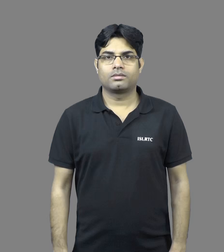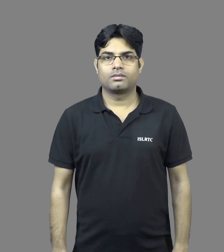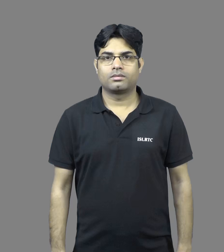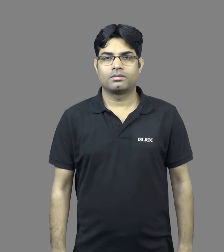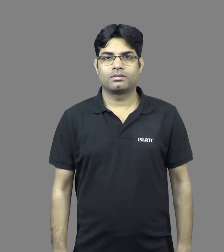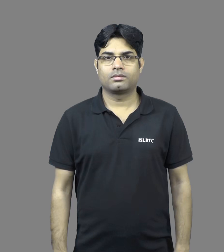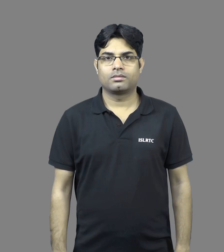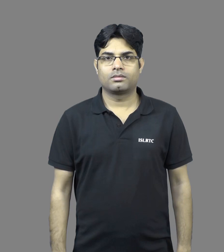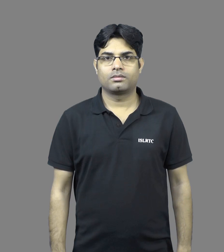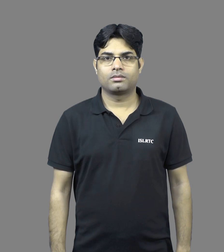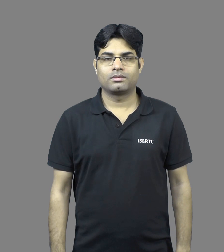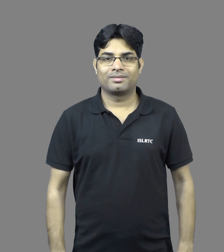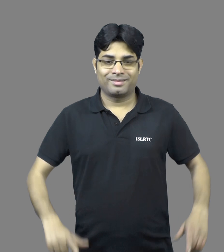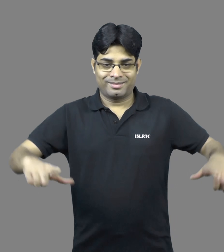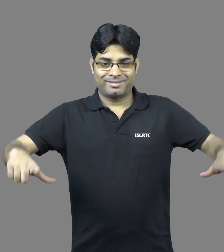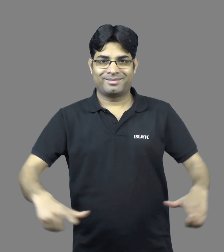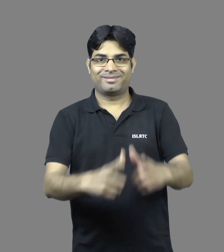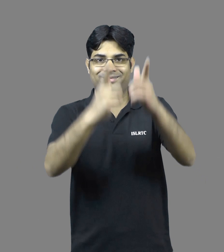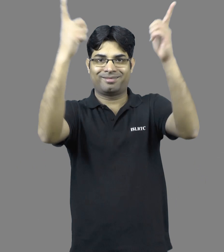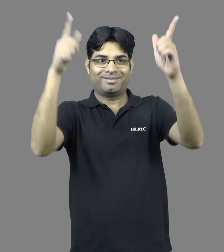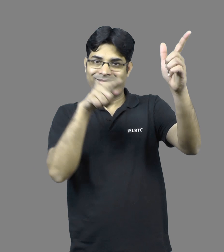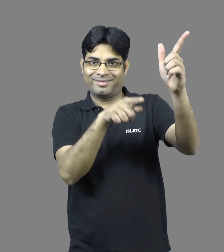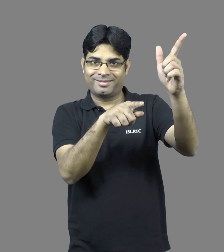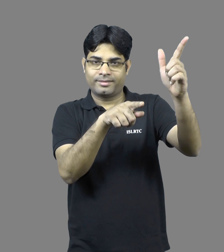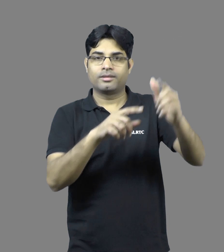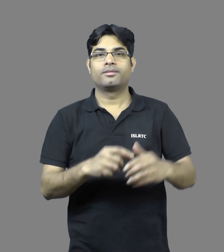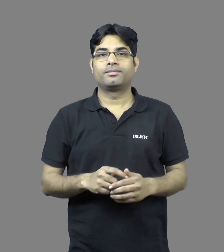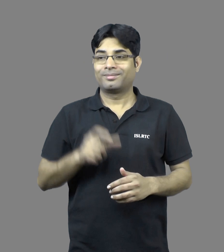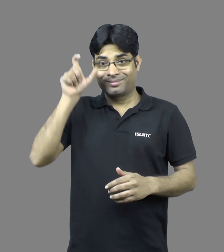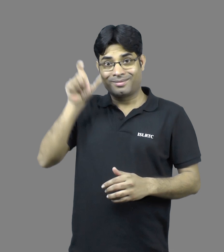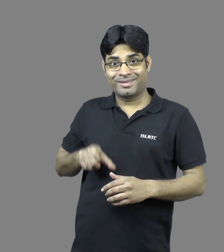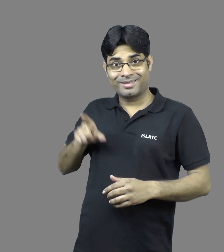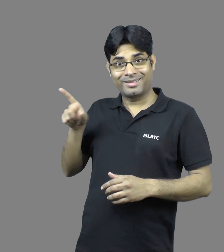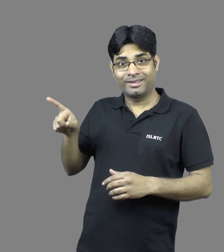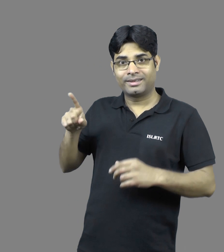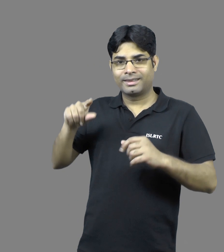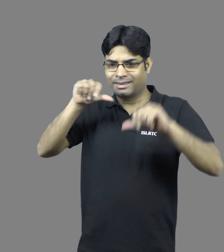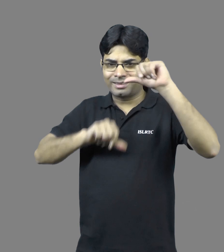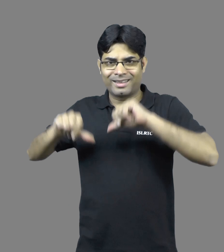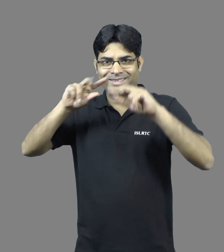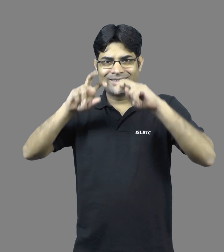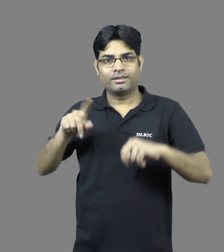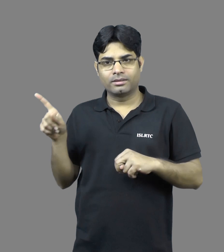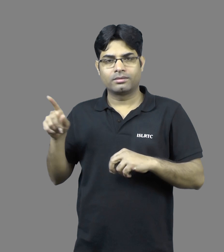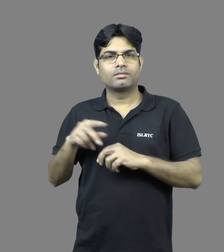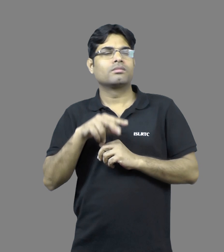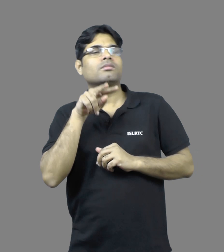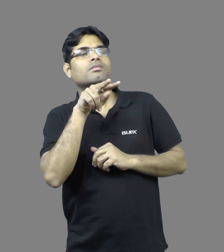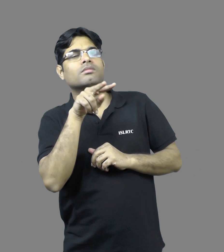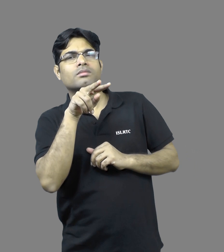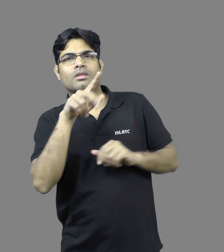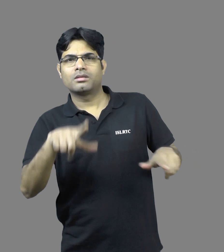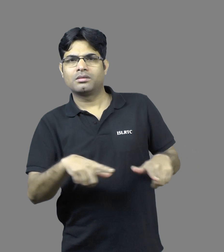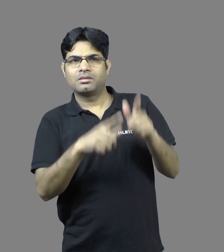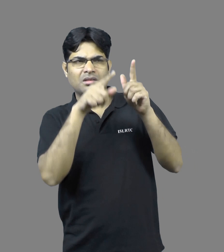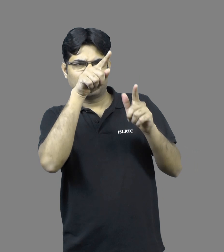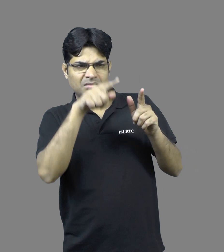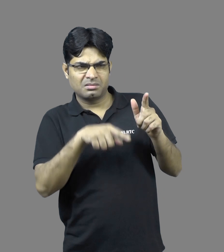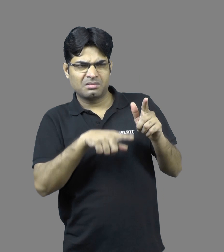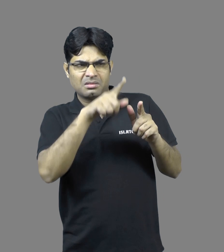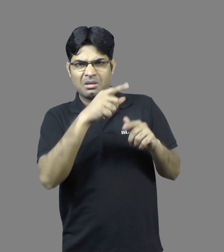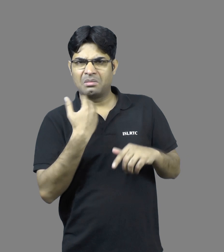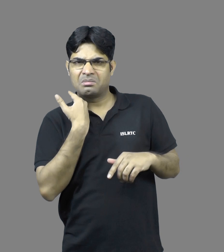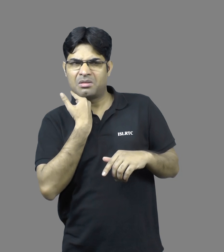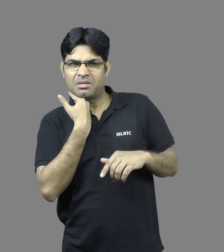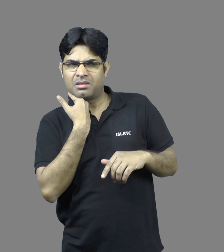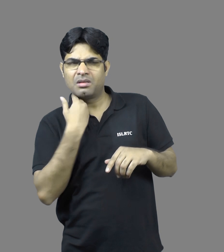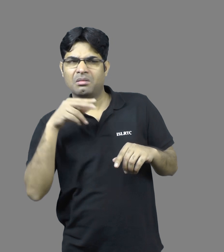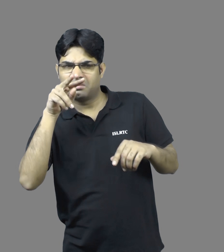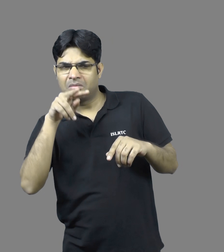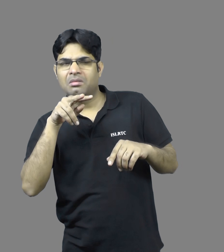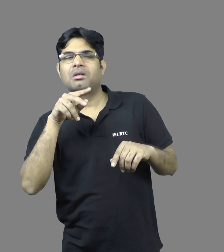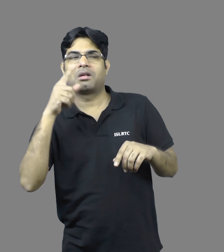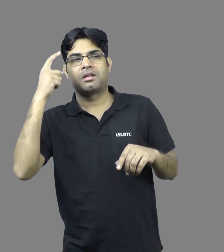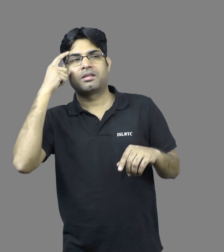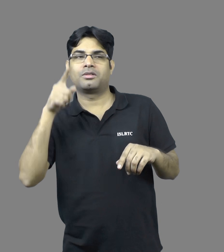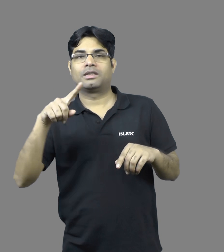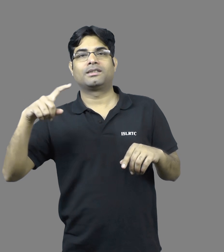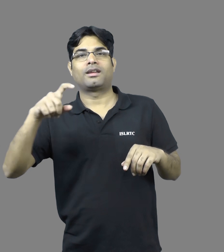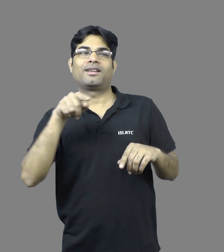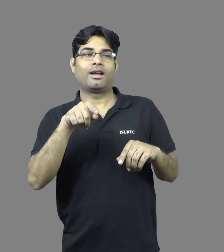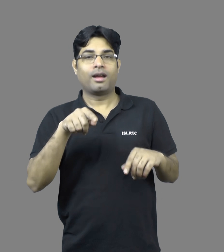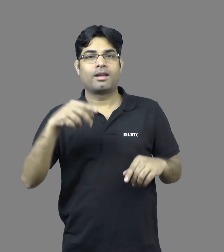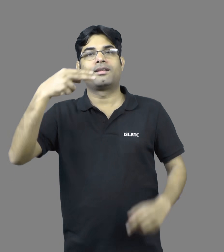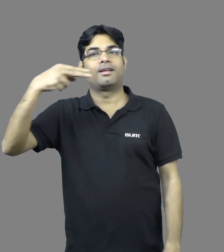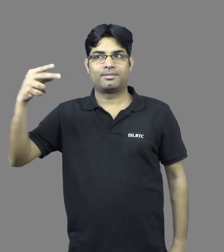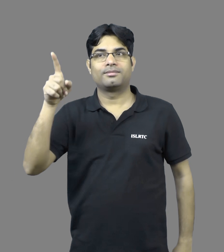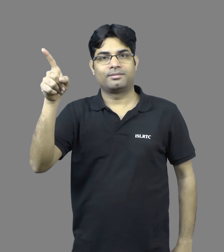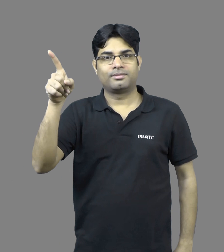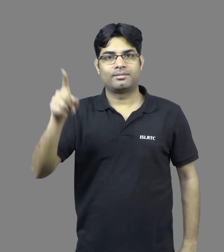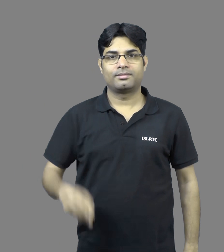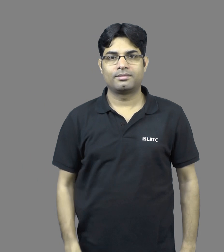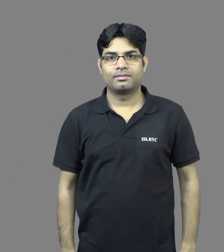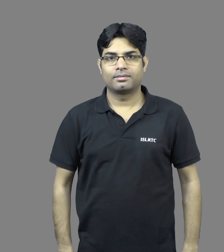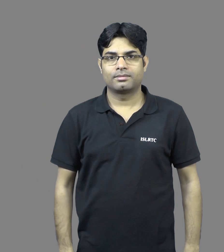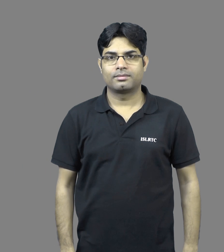Above Ground Symptoms